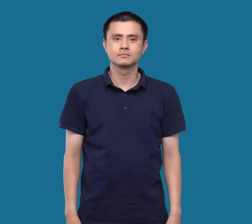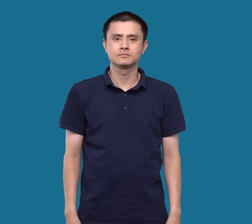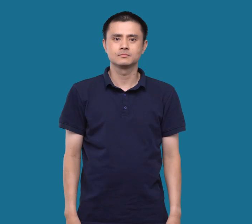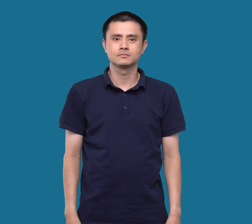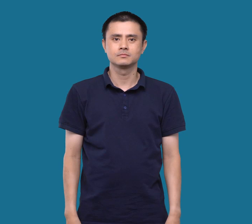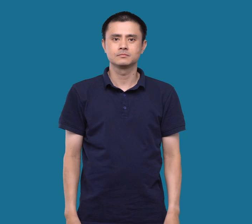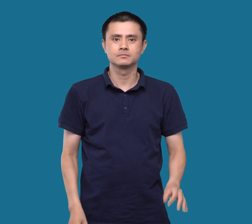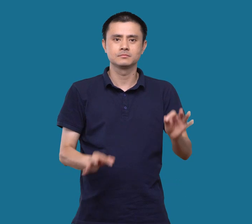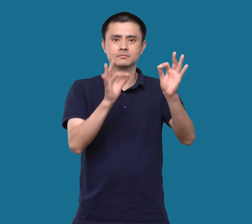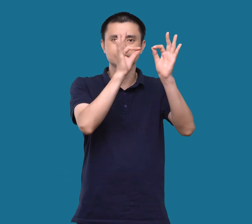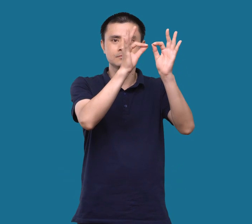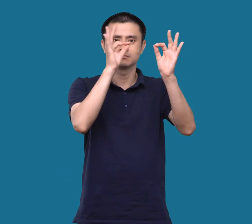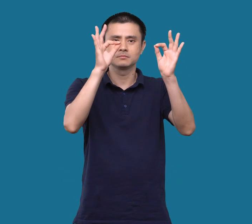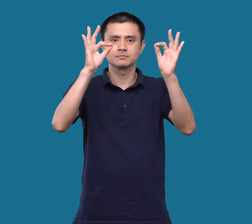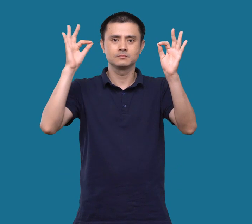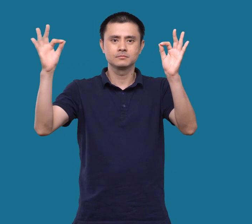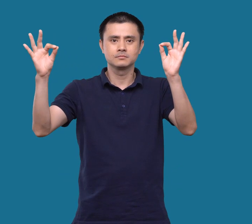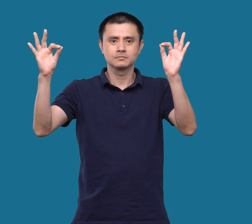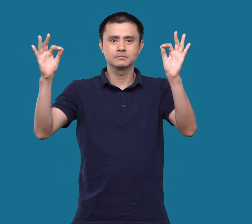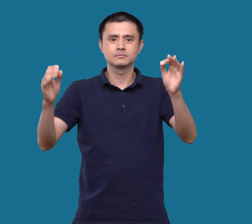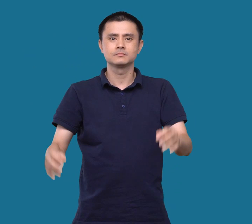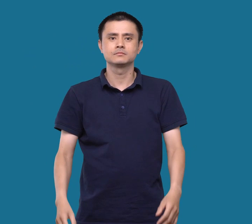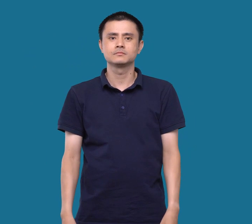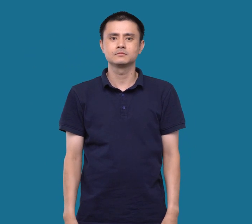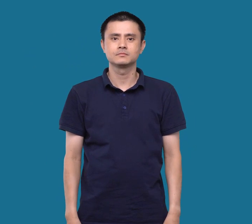màn